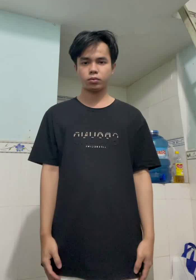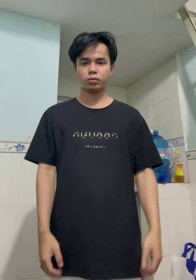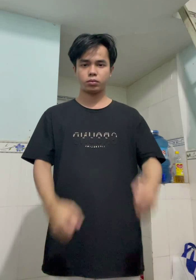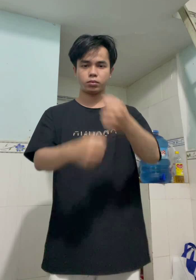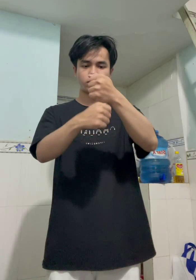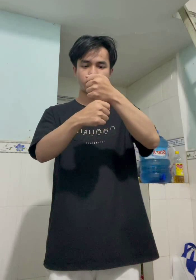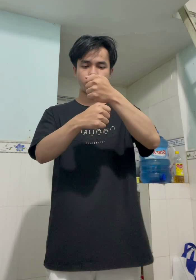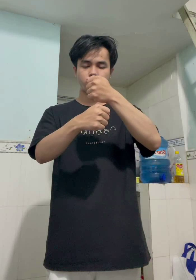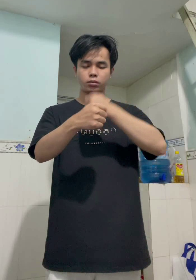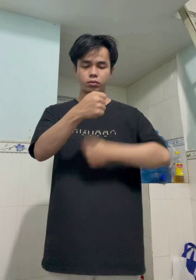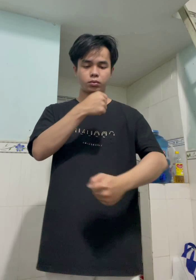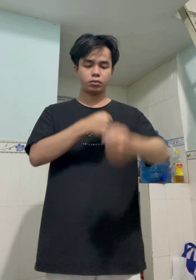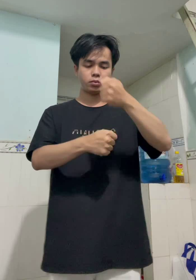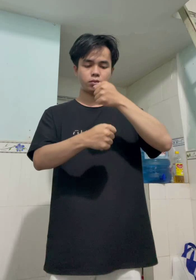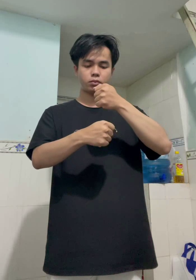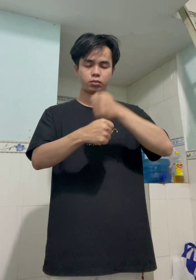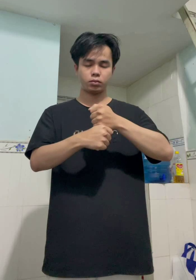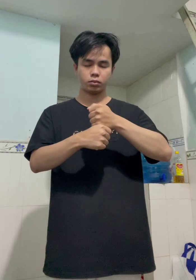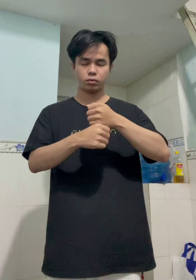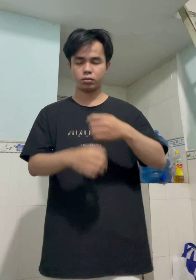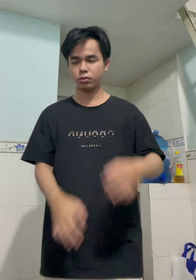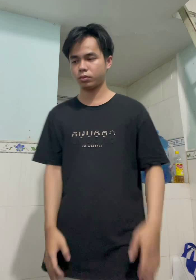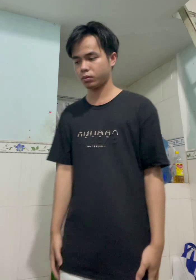nam